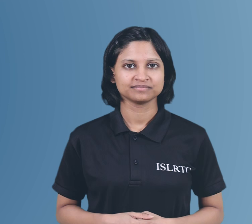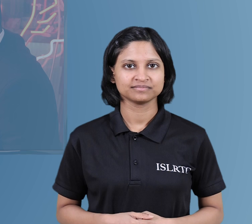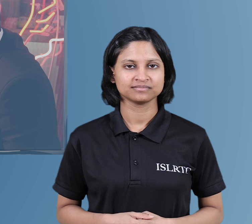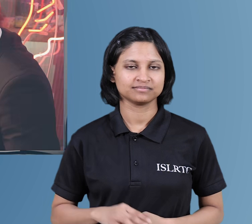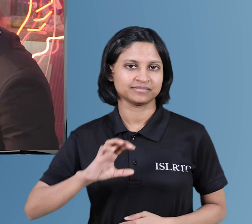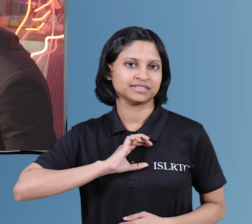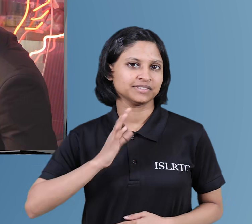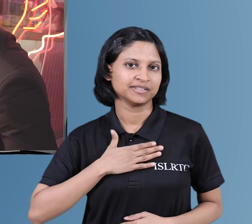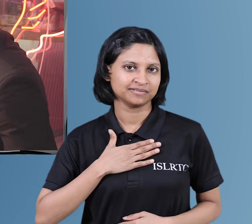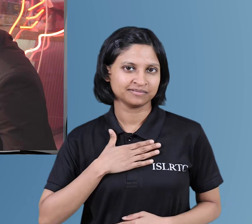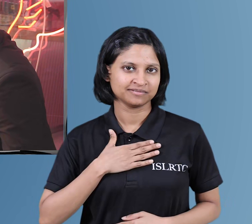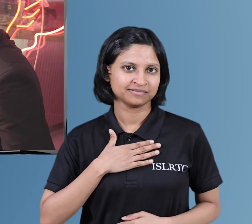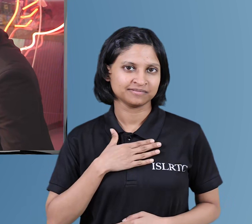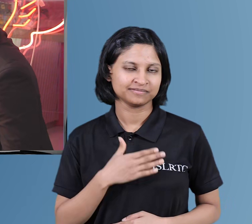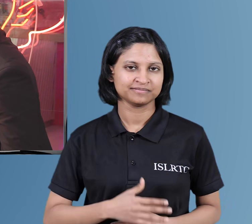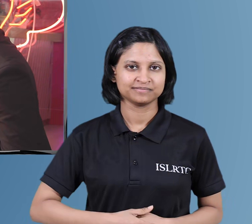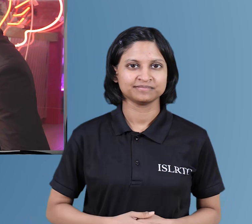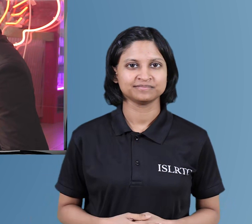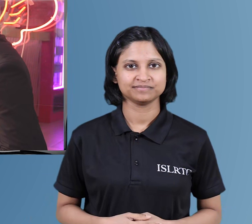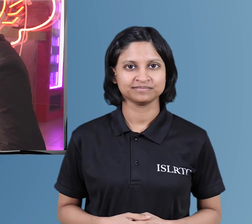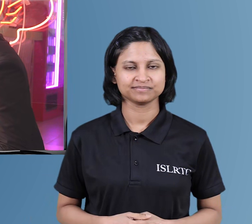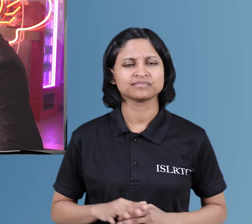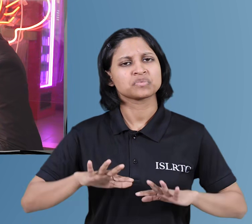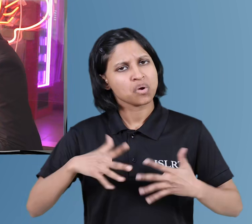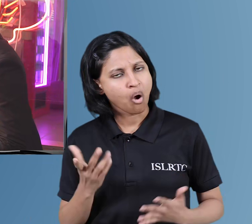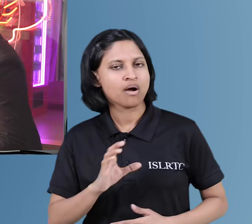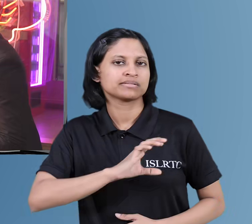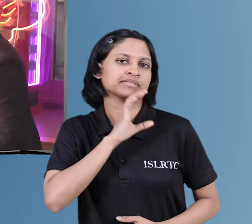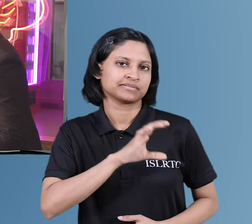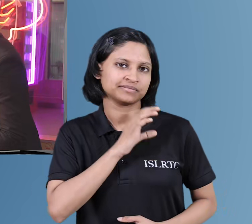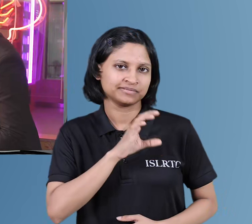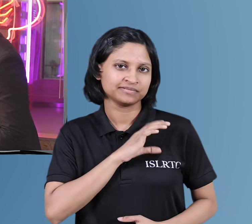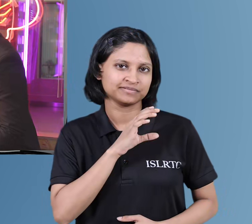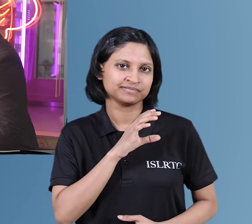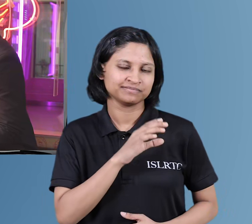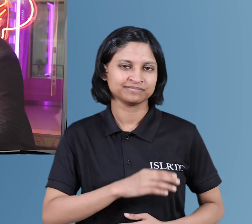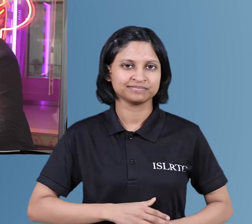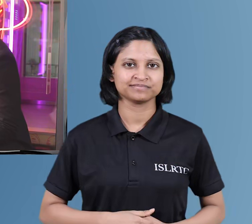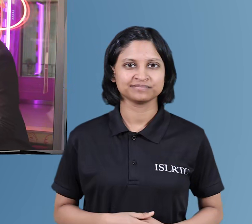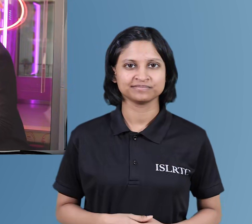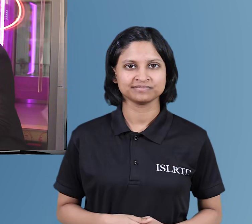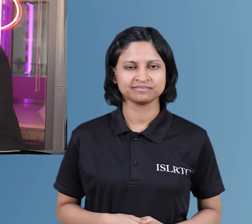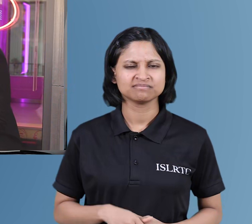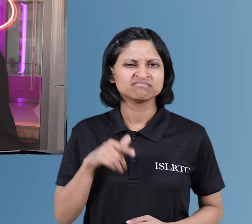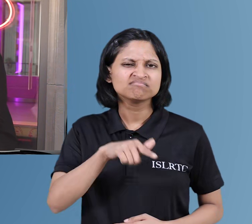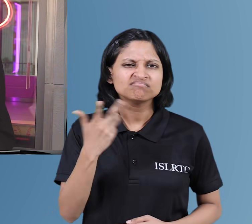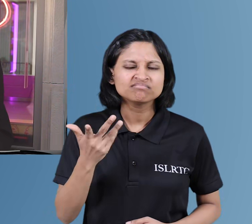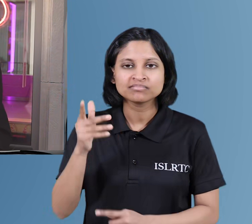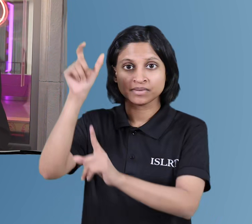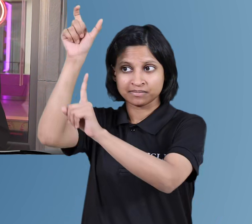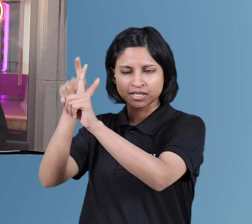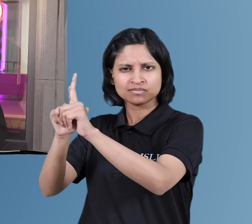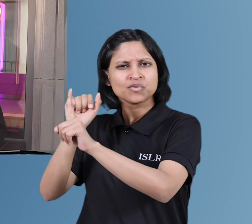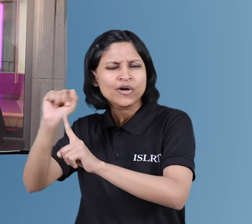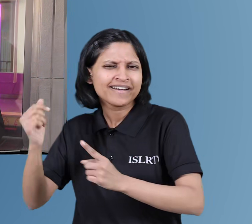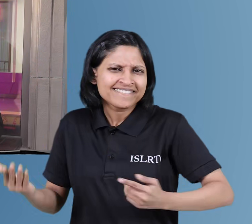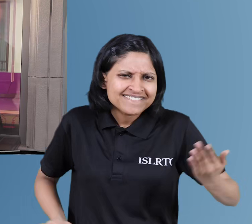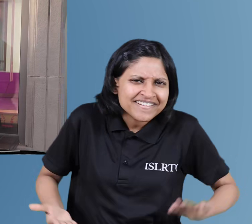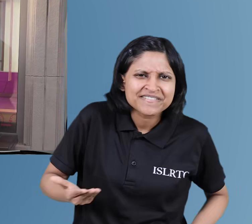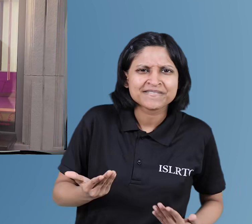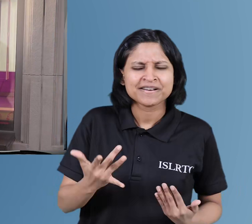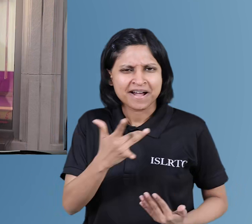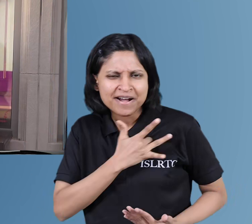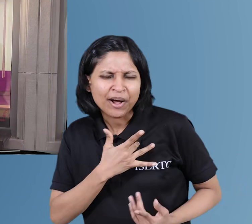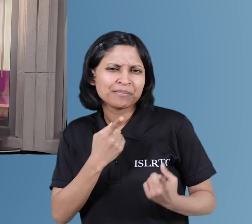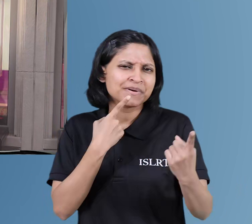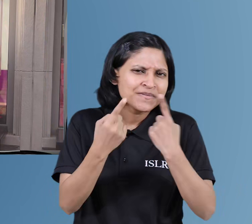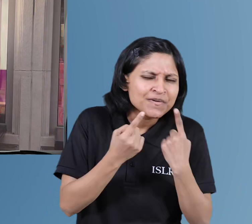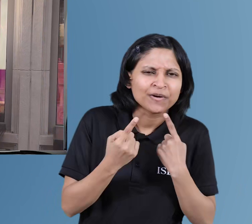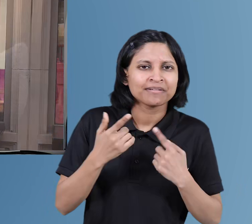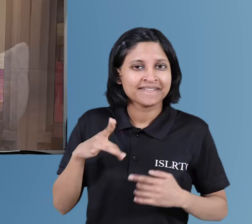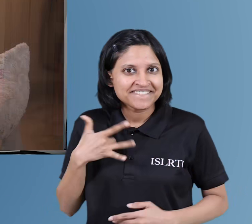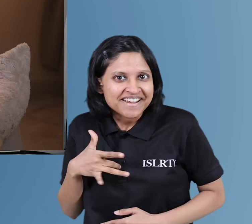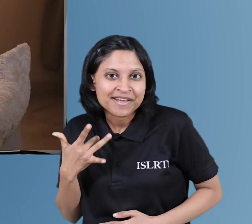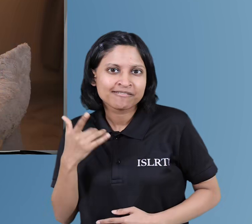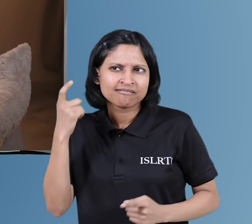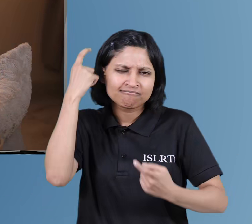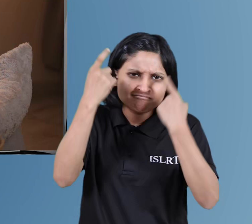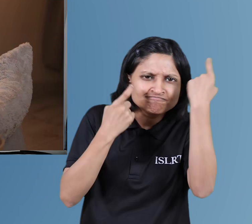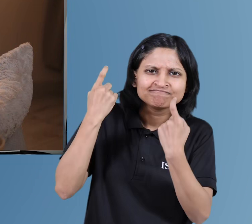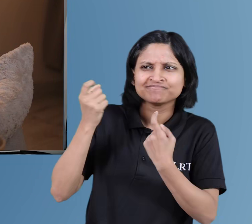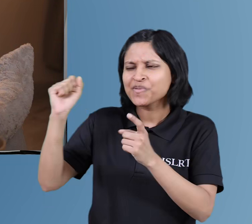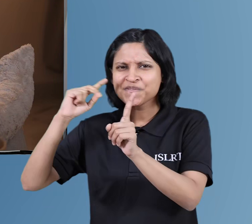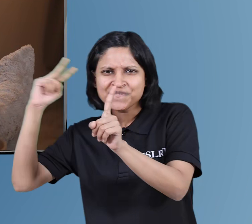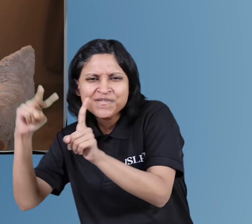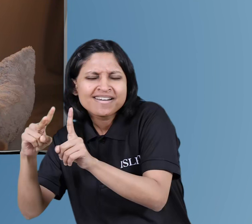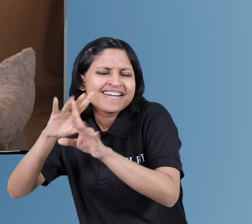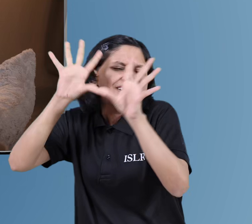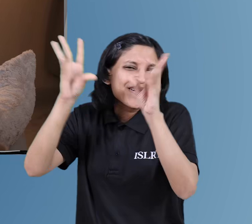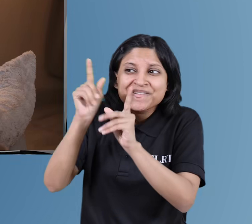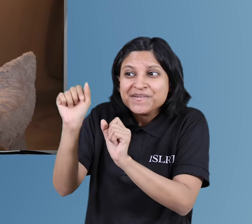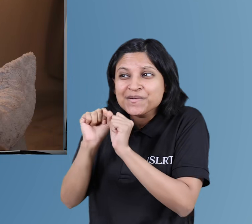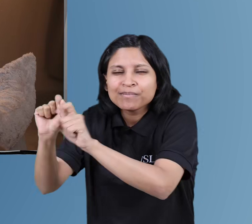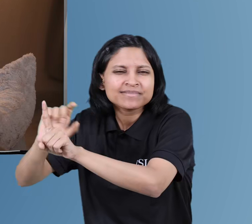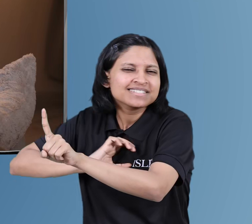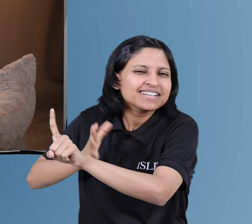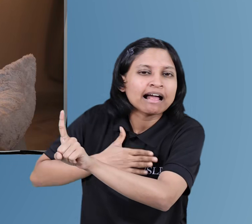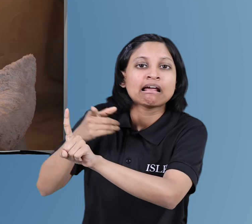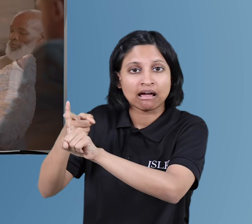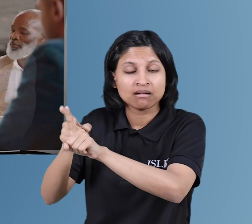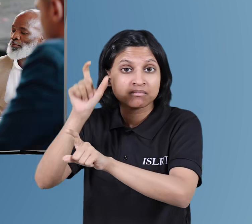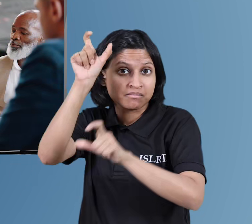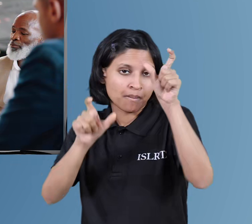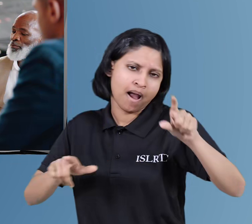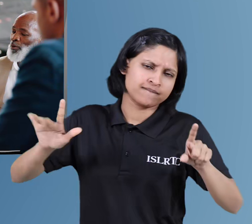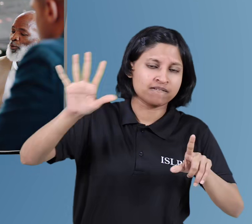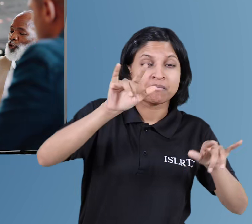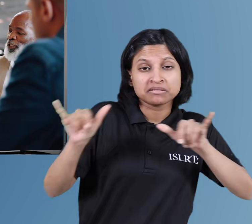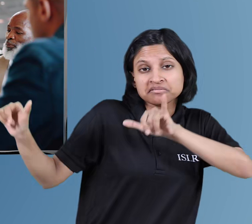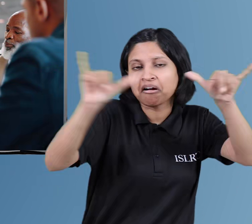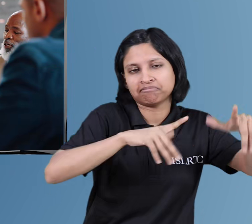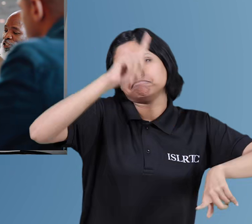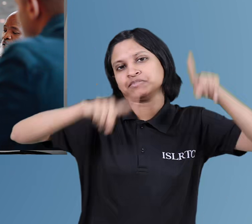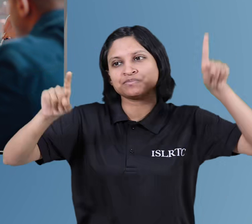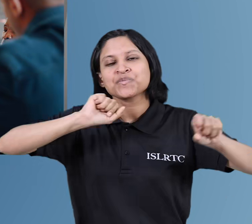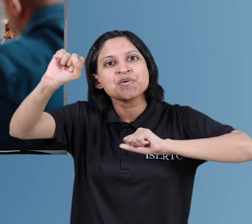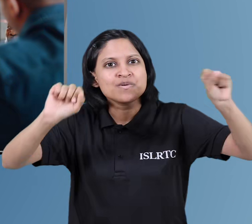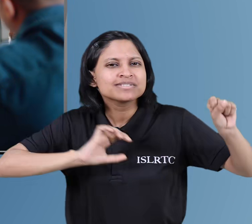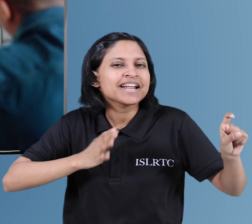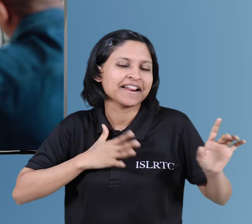Character Character encompasses an individual's behavior, habits, feelings, communication style, way of thinking, and perspectives. It varies from person to person.